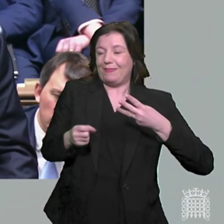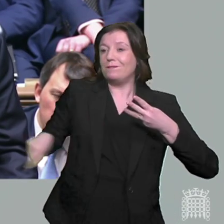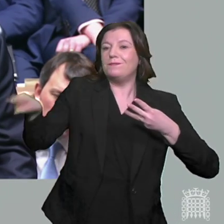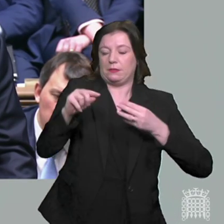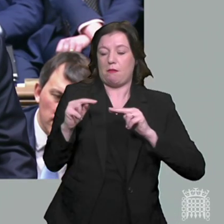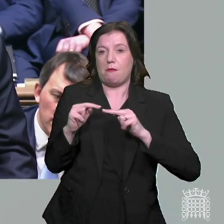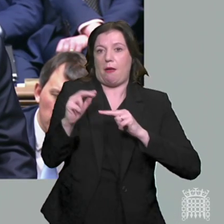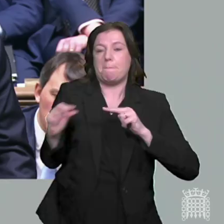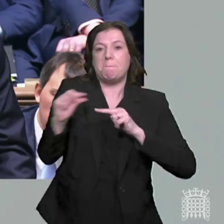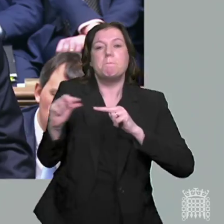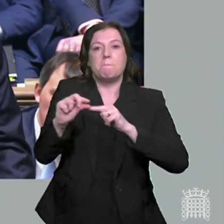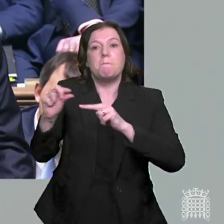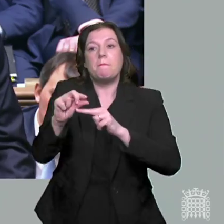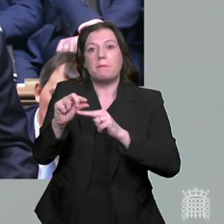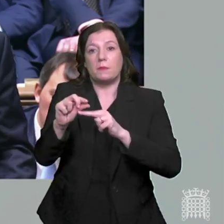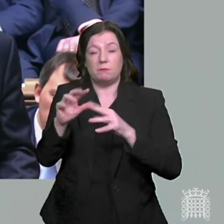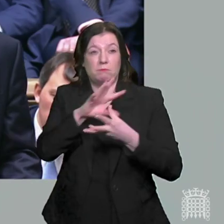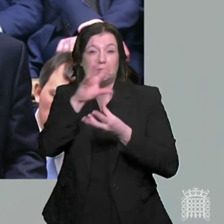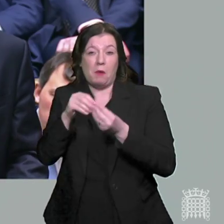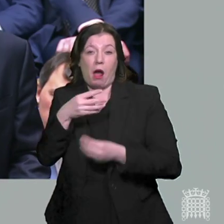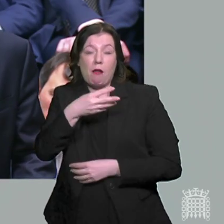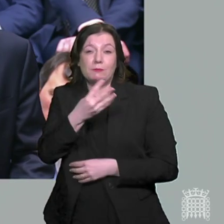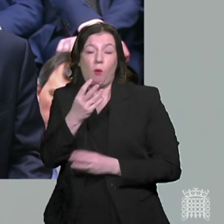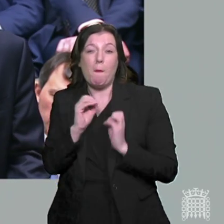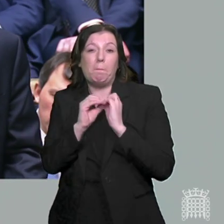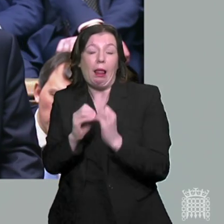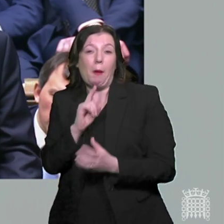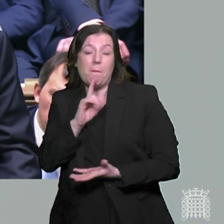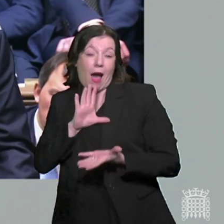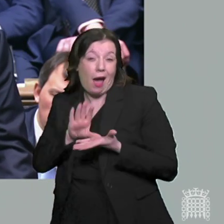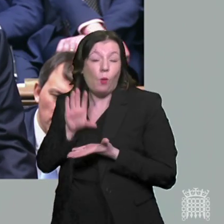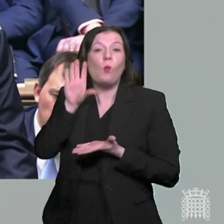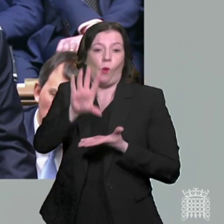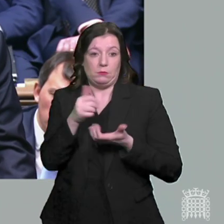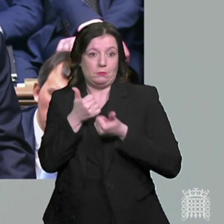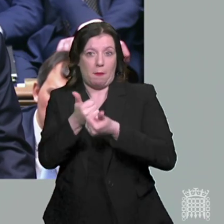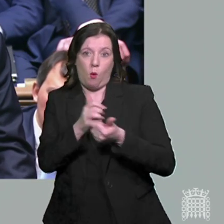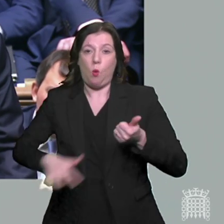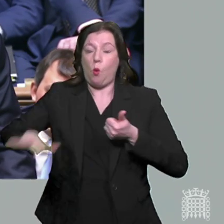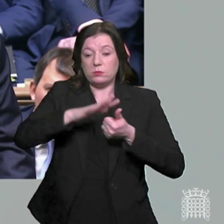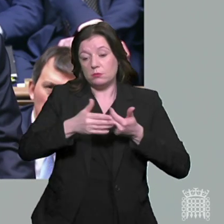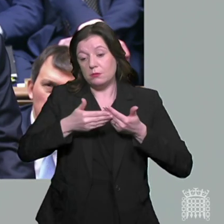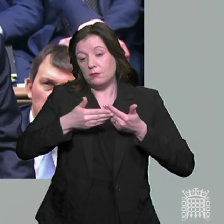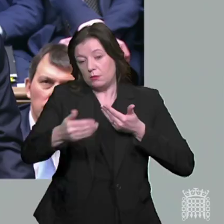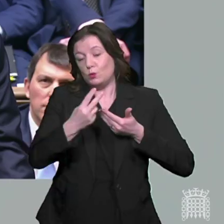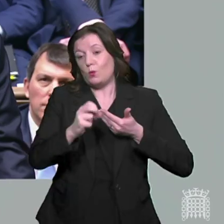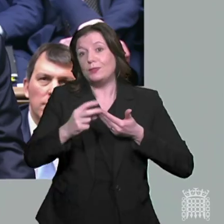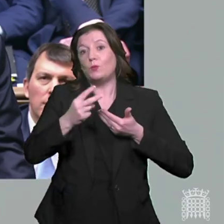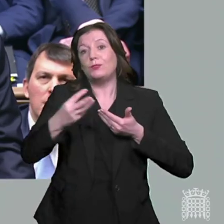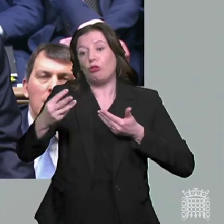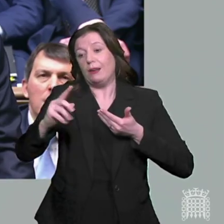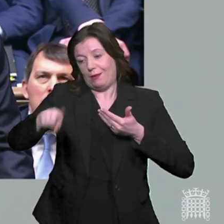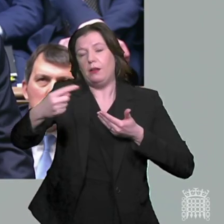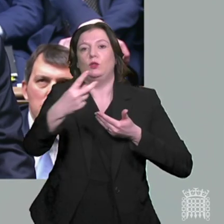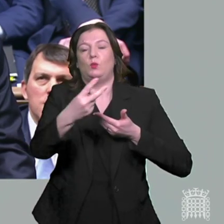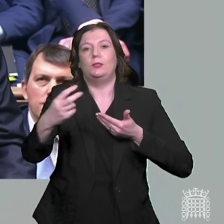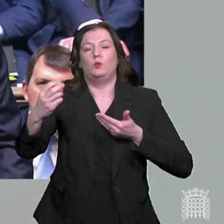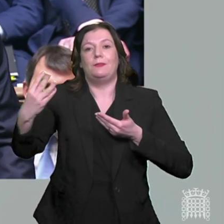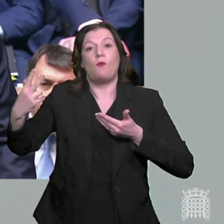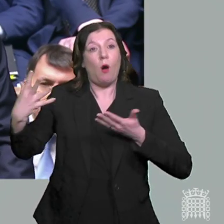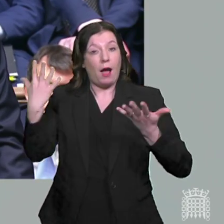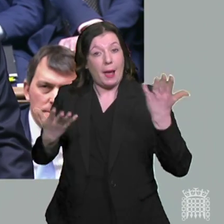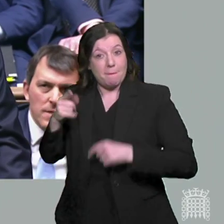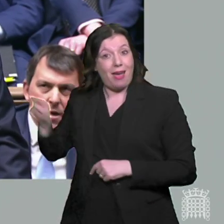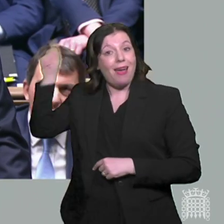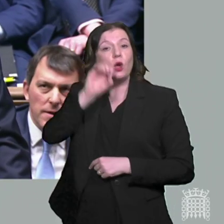Taken together, these measures are worth £94 billion over this year and next—one of the largest support packages in Europe.